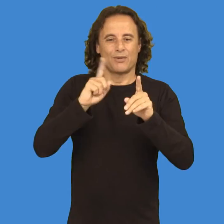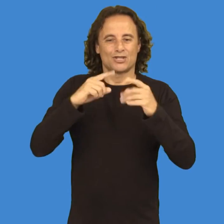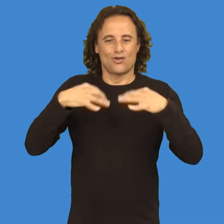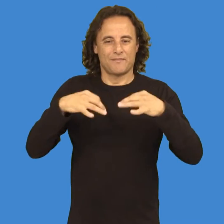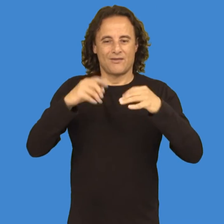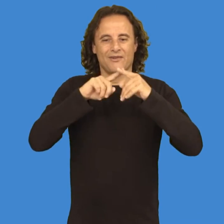normal